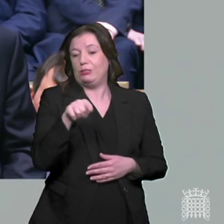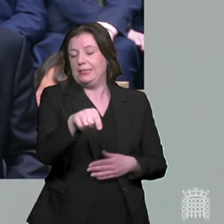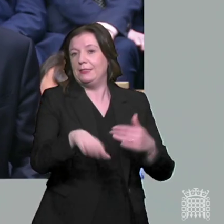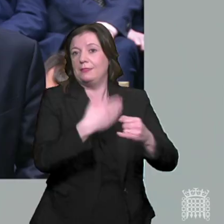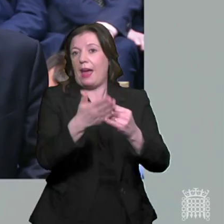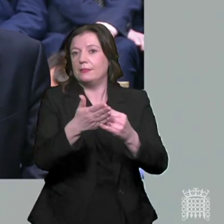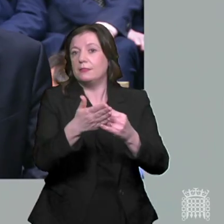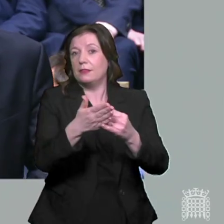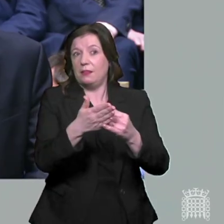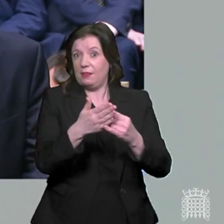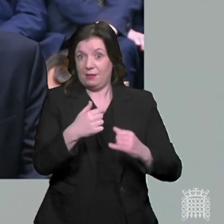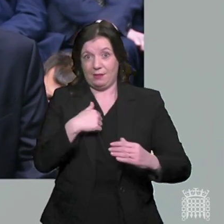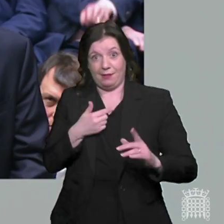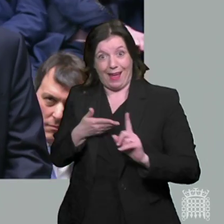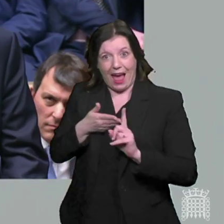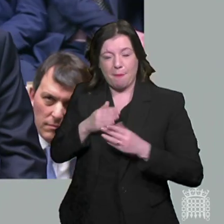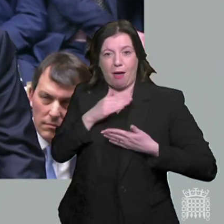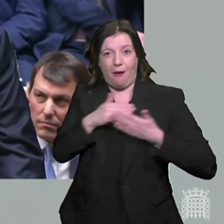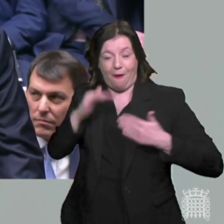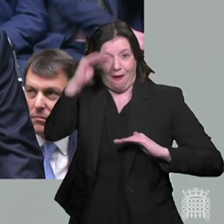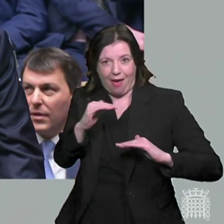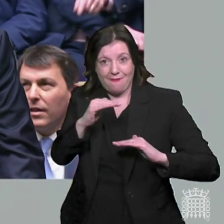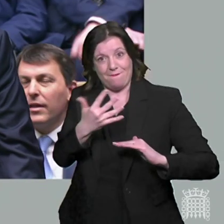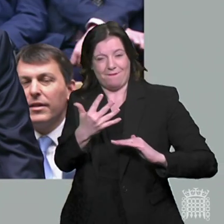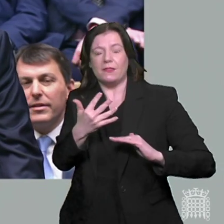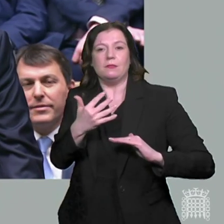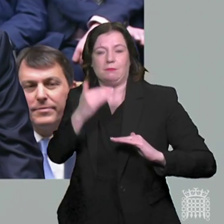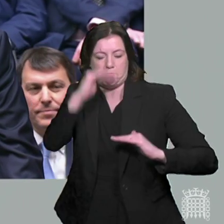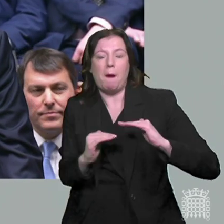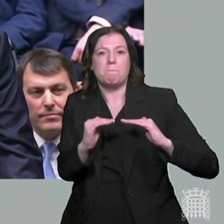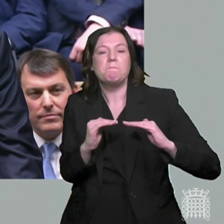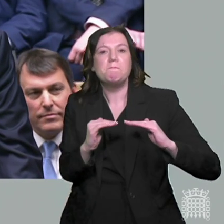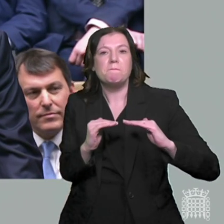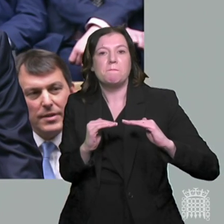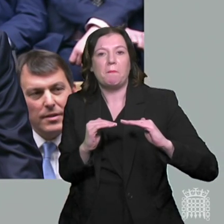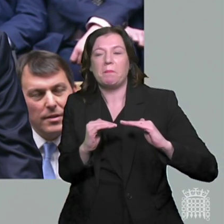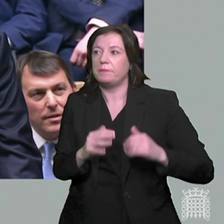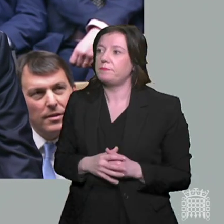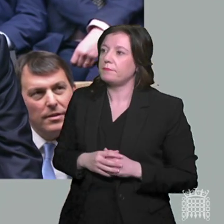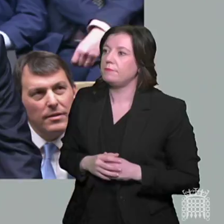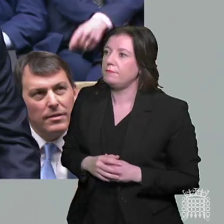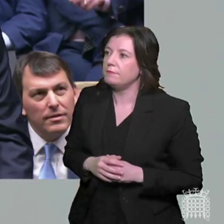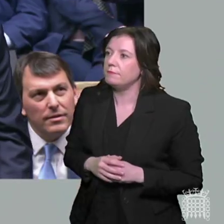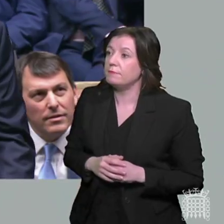That is more than halving inflation.